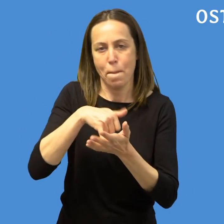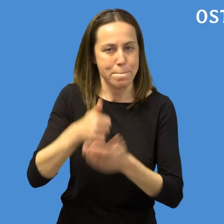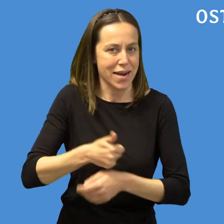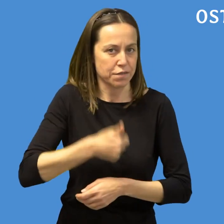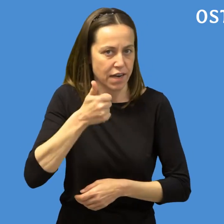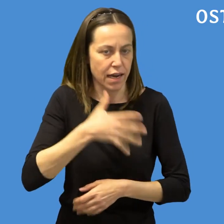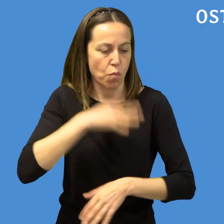más cantidad